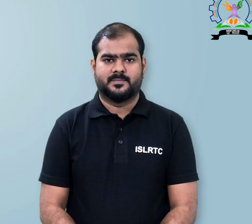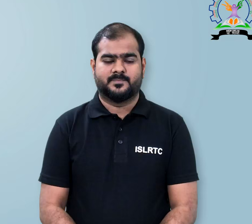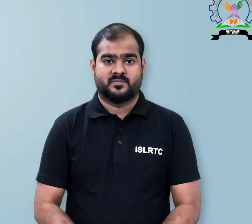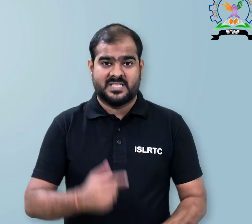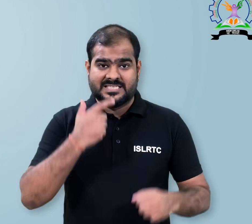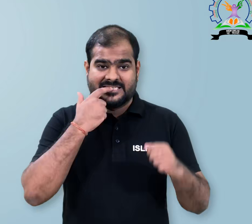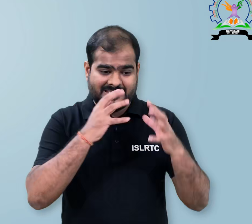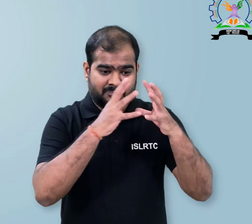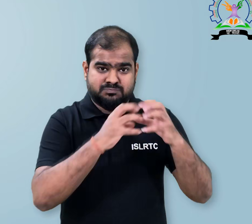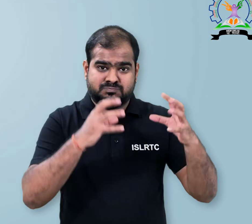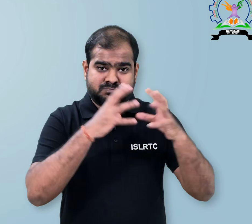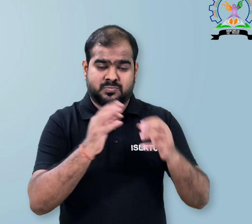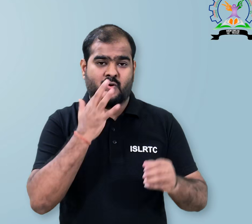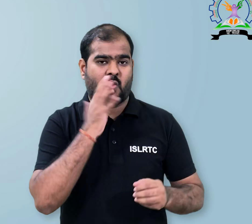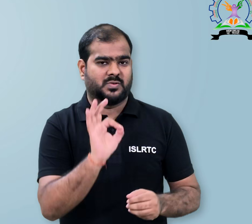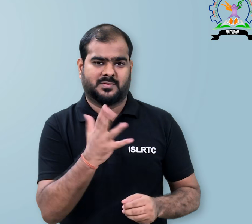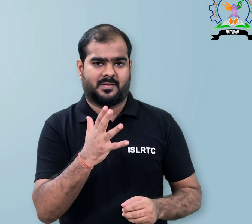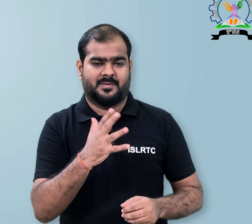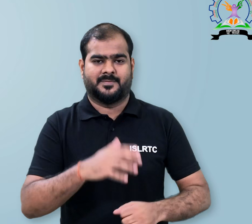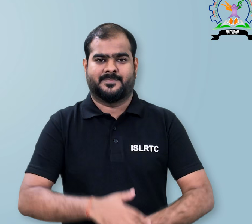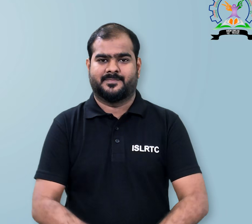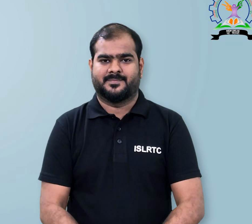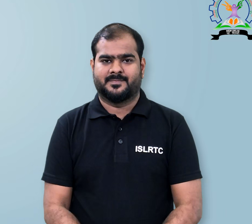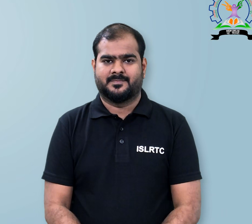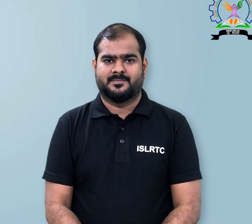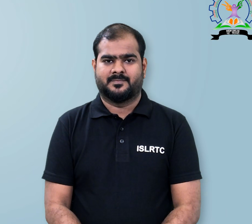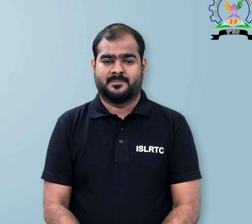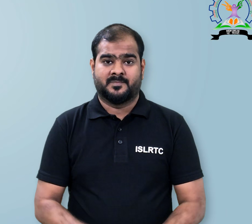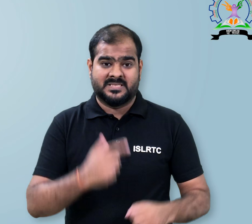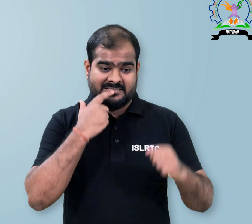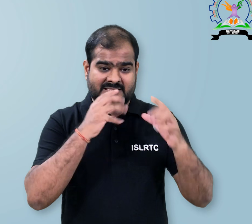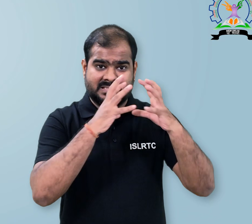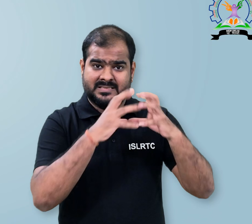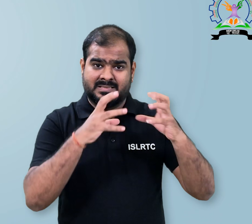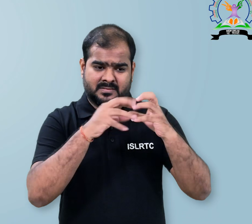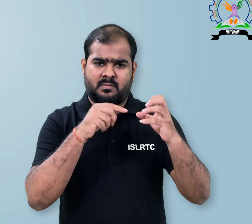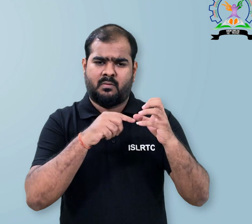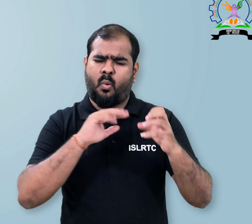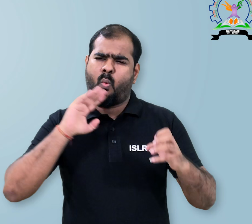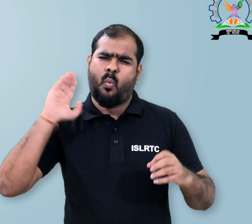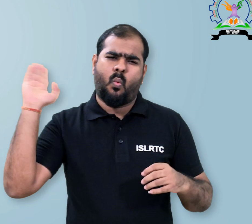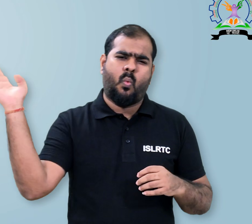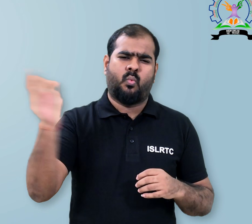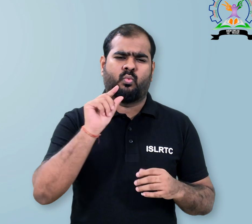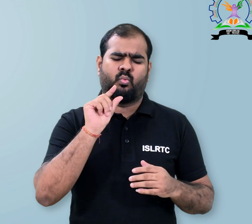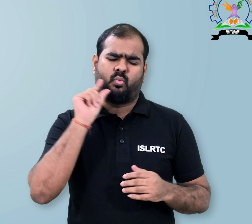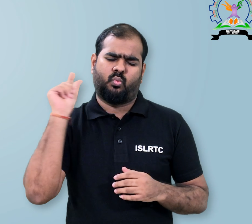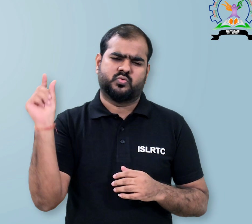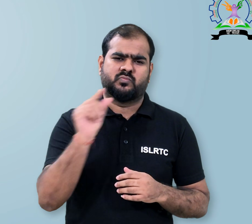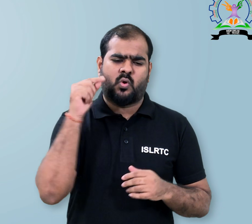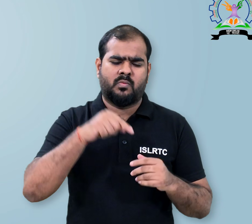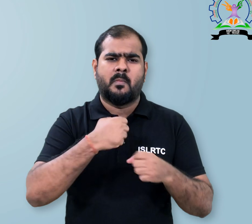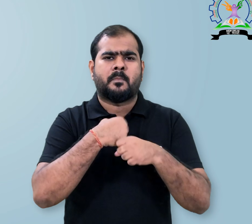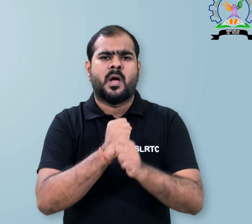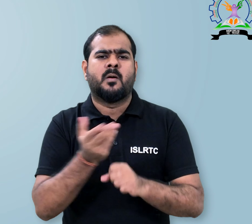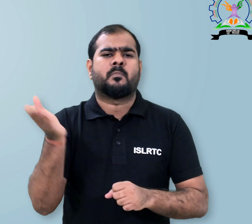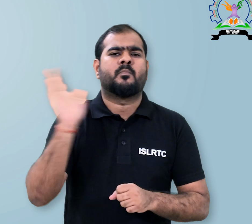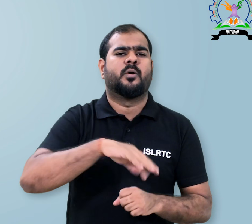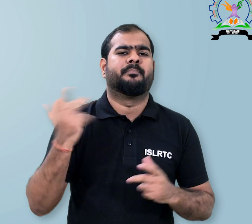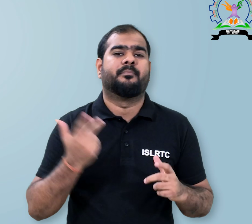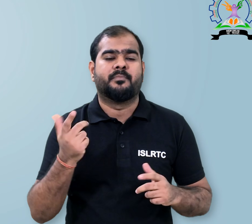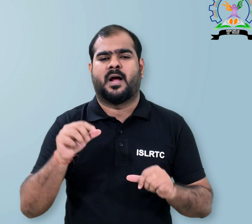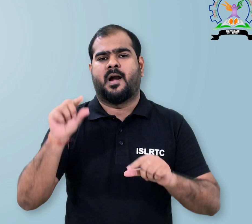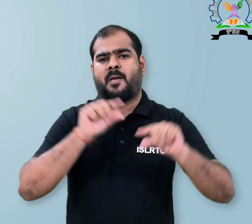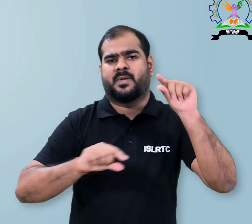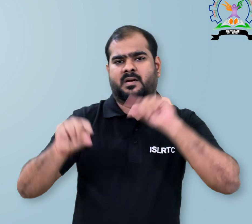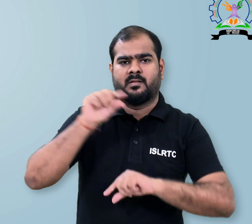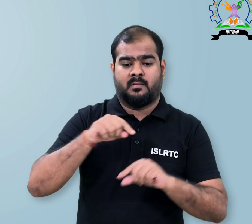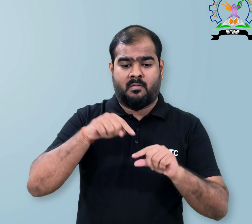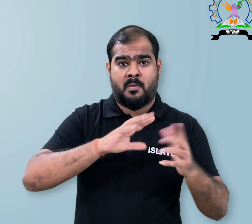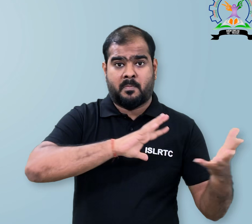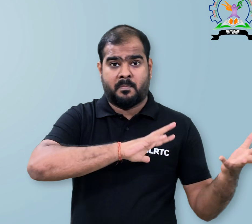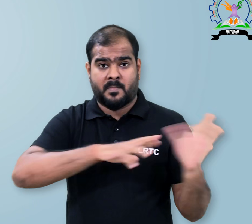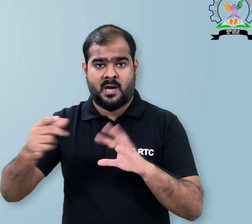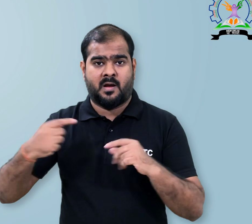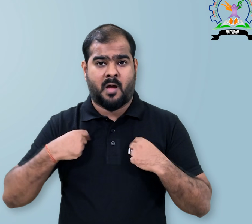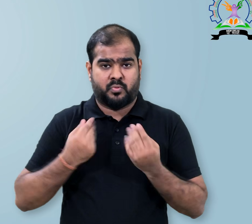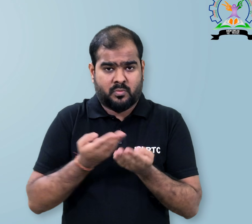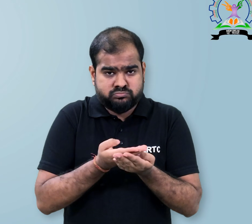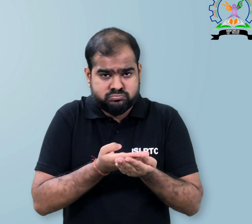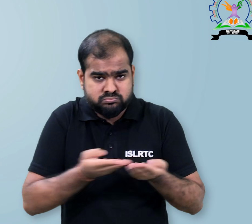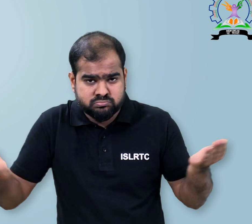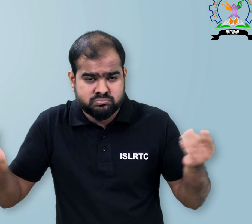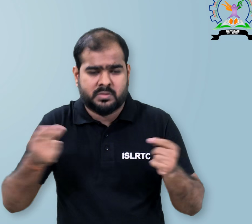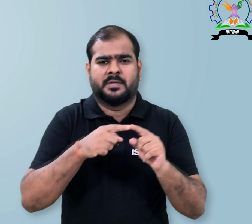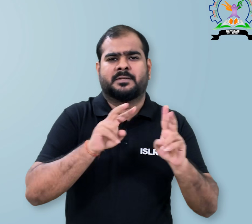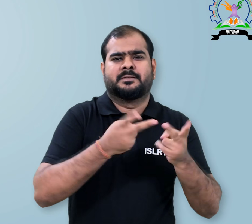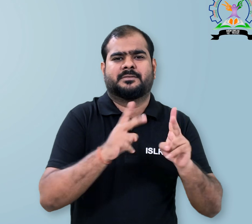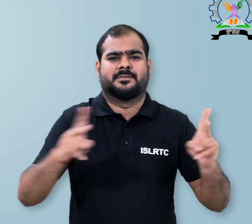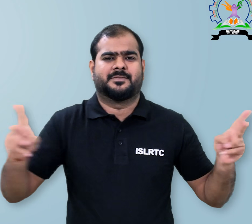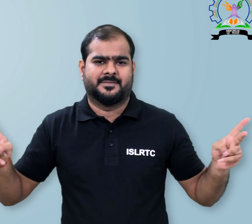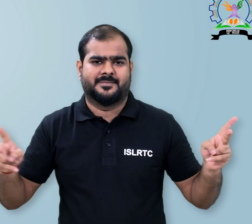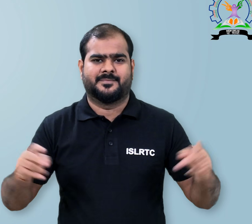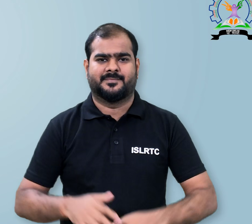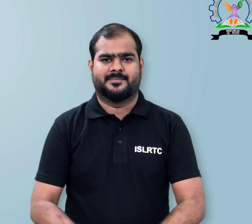Polyester Polyester, one of the most popular man-made fibres.